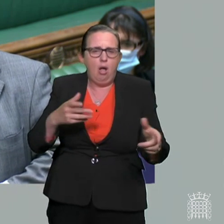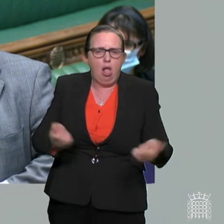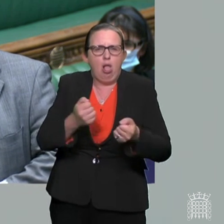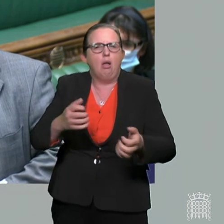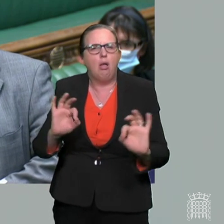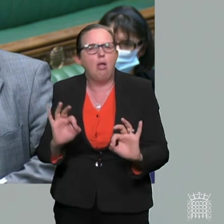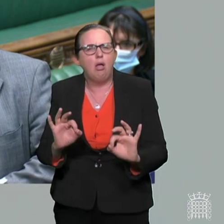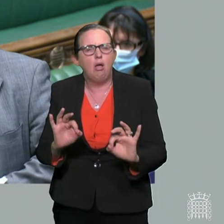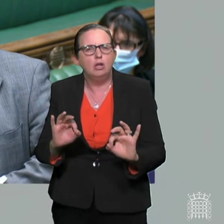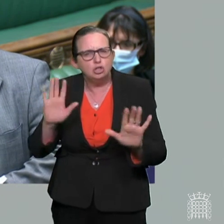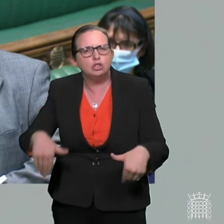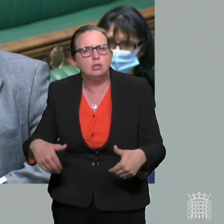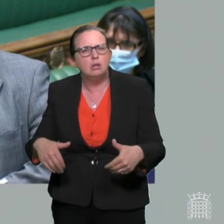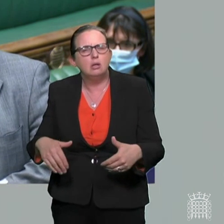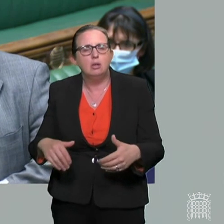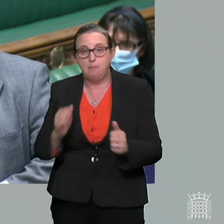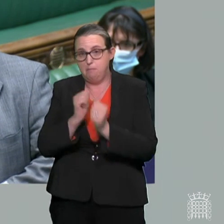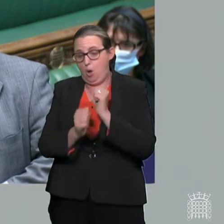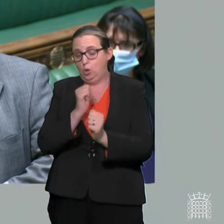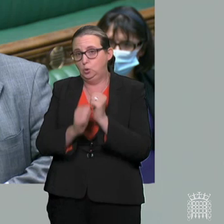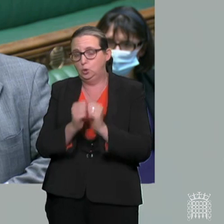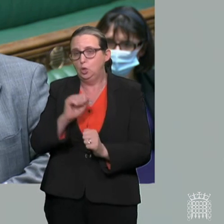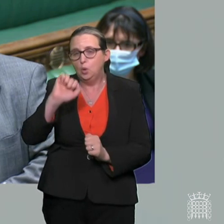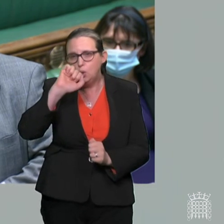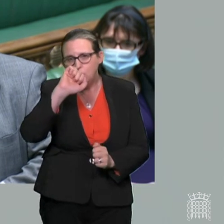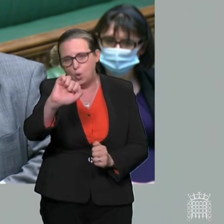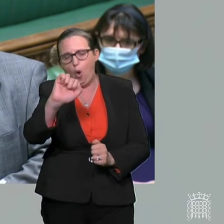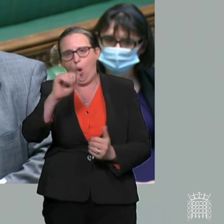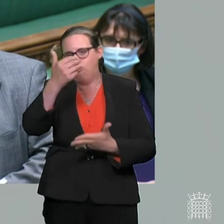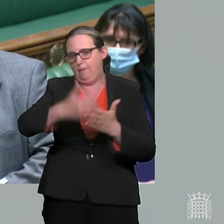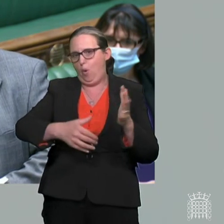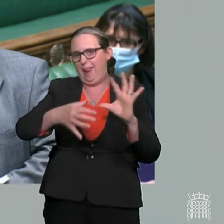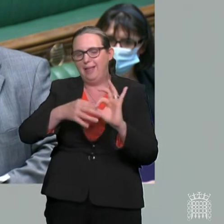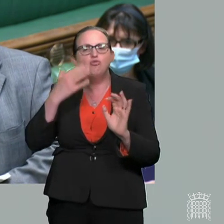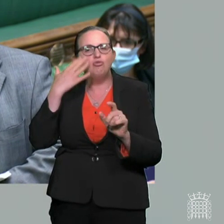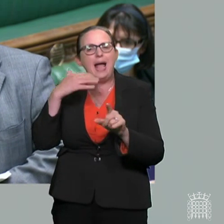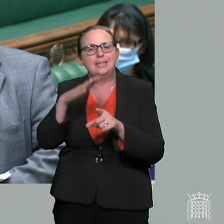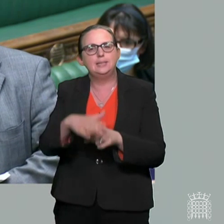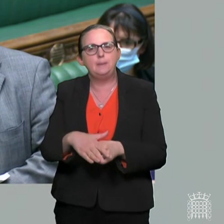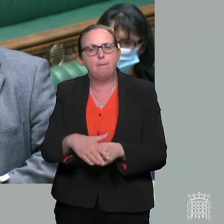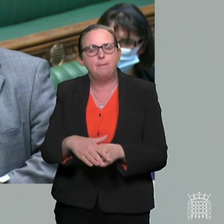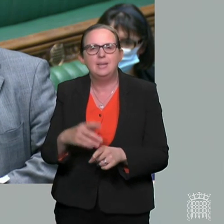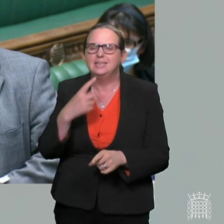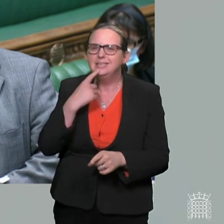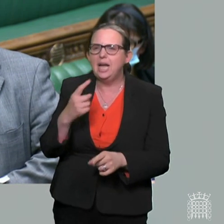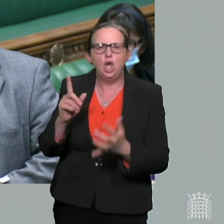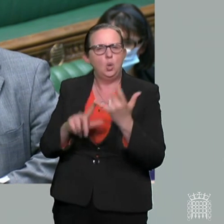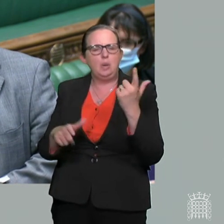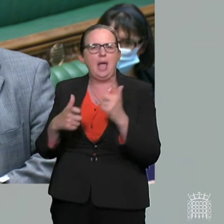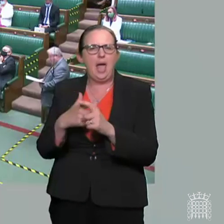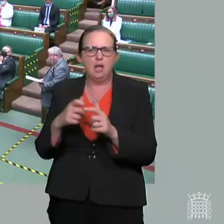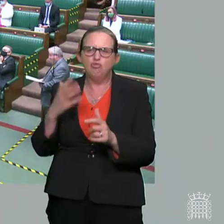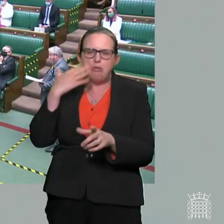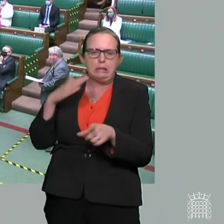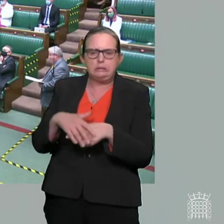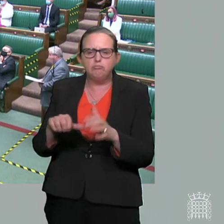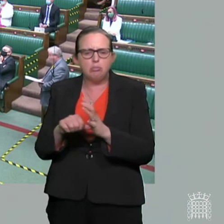In March, this UK Government’s own report on racism, the Sewell report, said that there was no “systemic problem” in the UK.